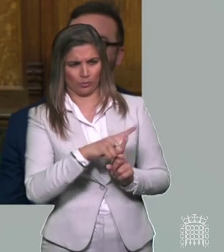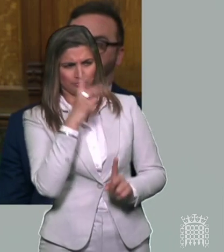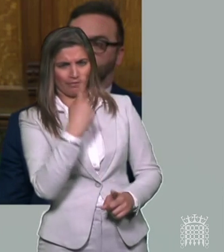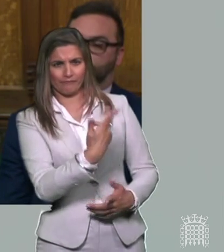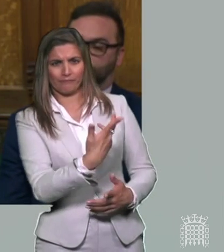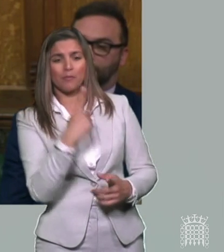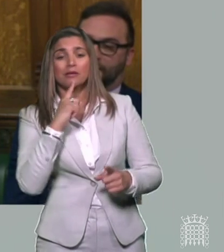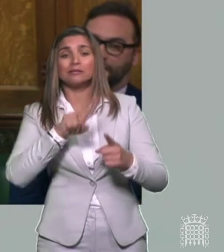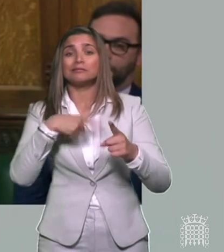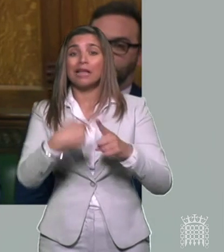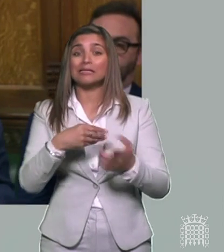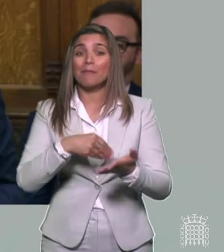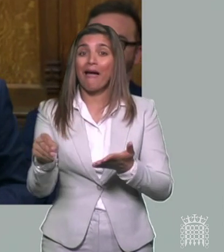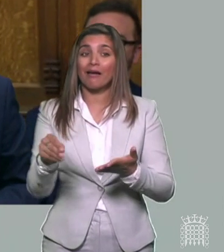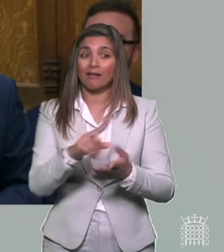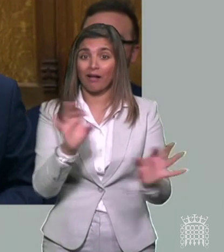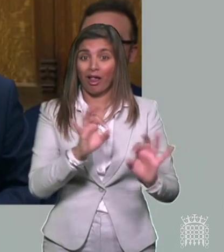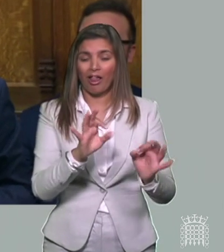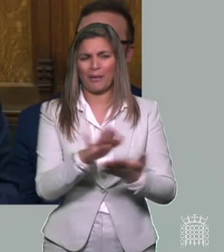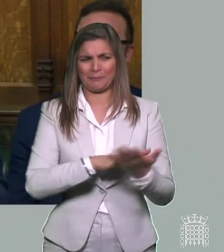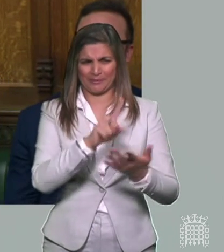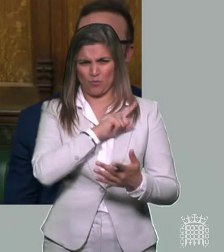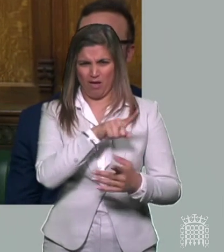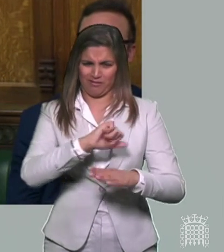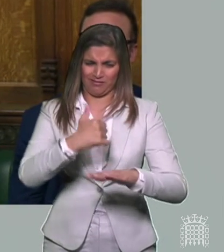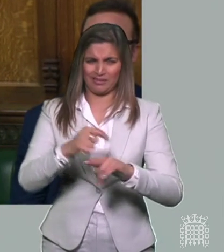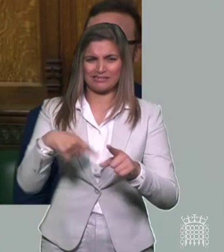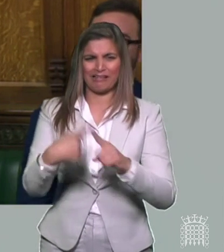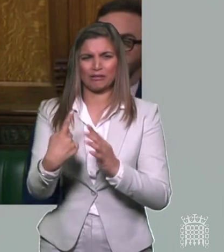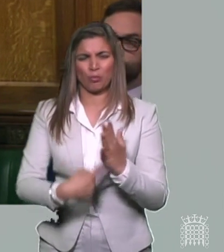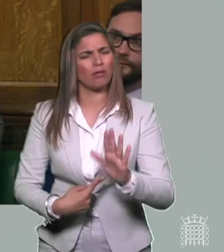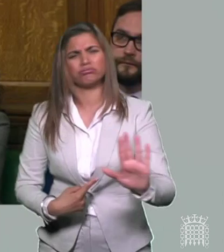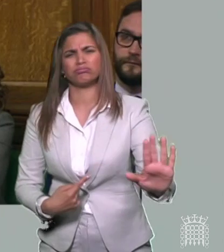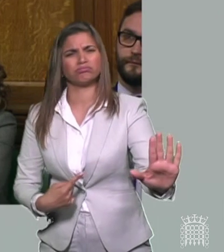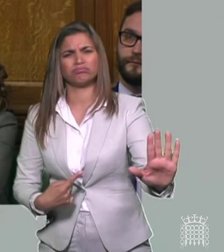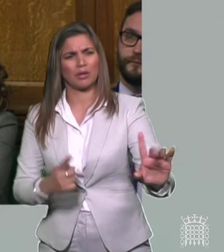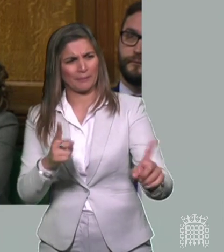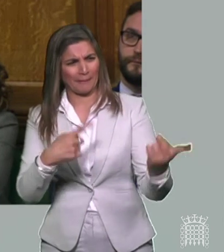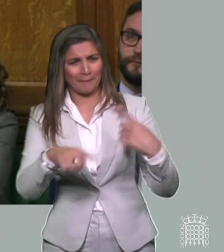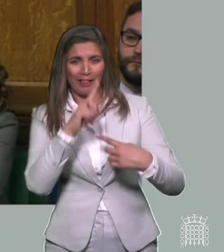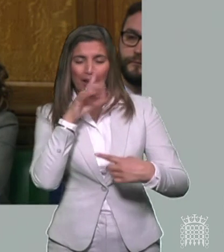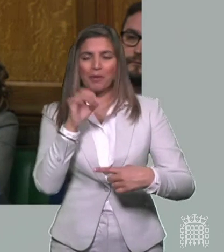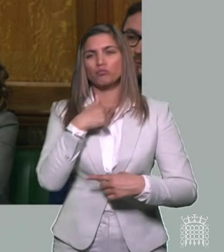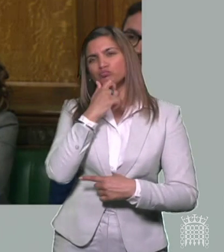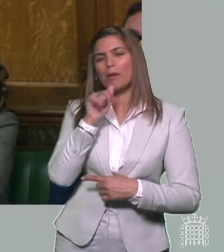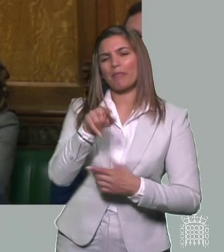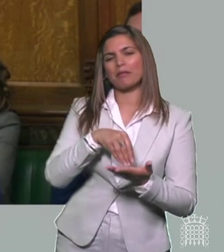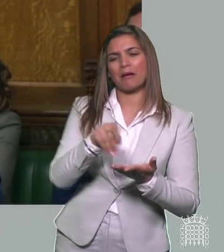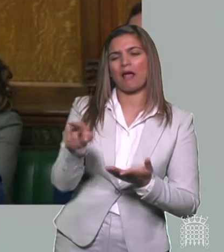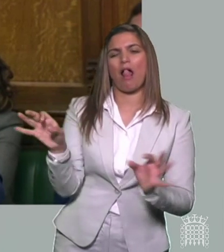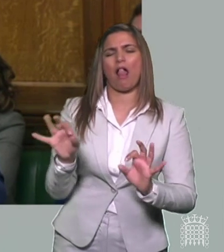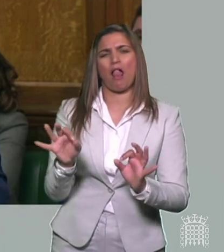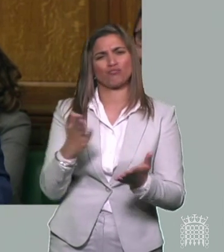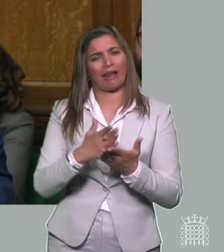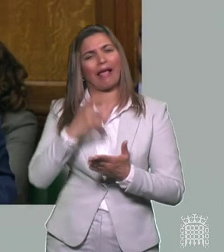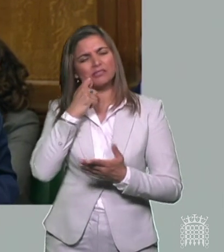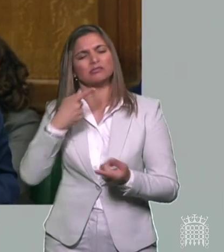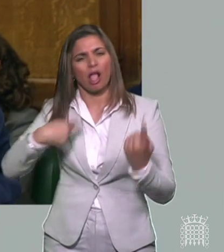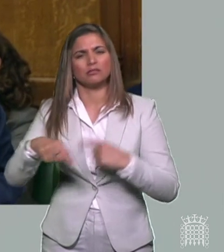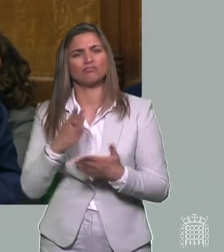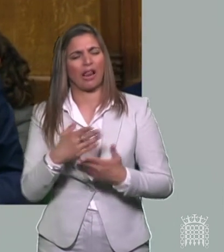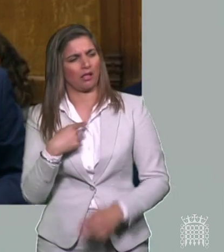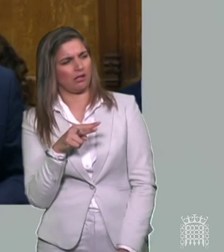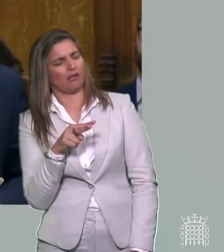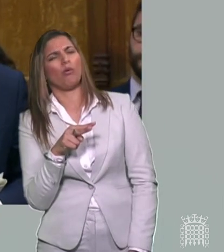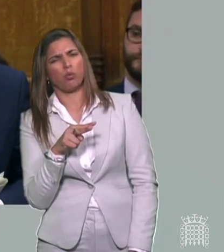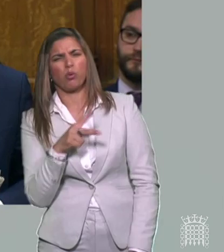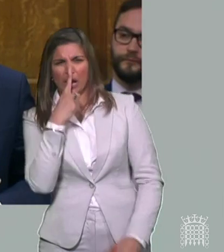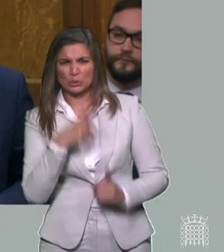When people in powerful positions pick and choose where they pay their taxes, it is an insult to everyone else who does not have that luxury.